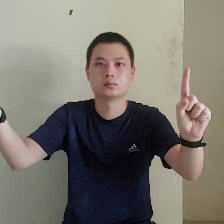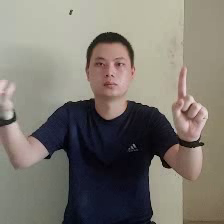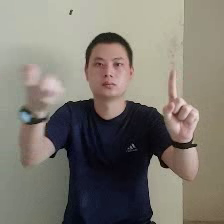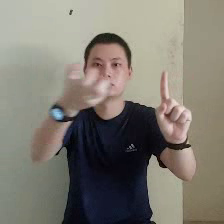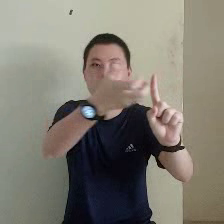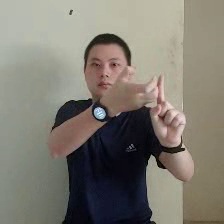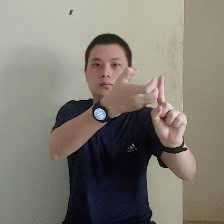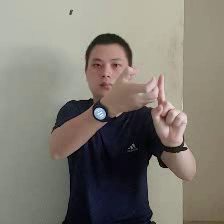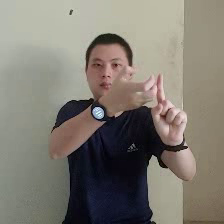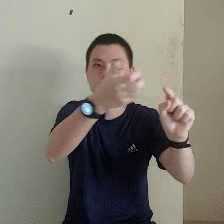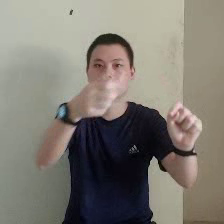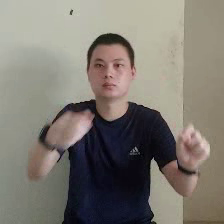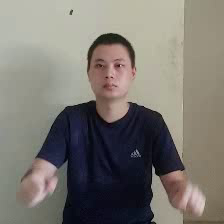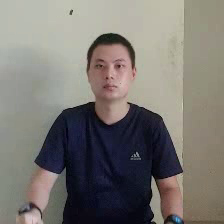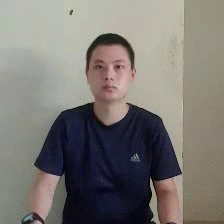Hâm mộ